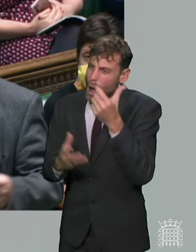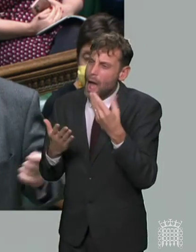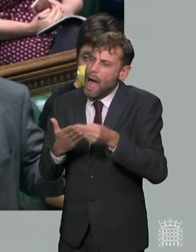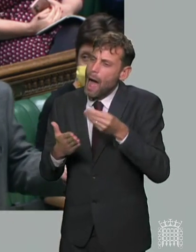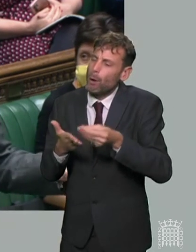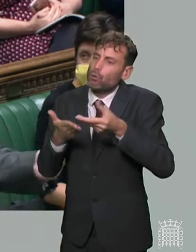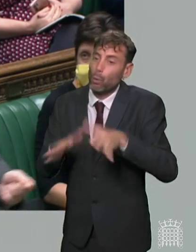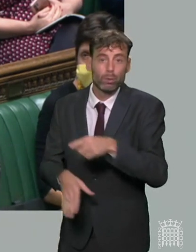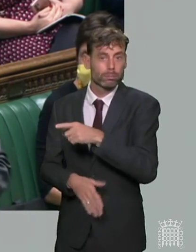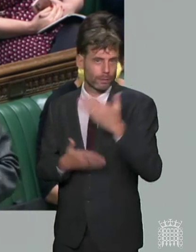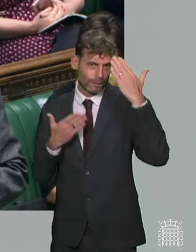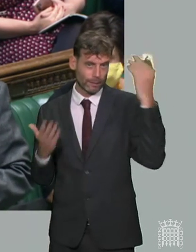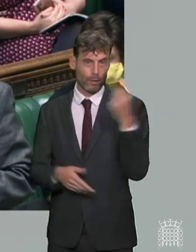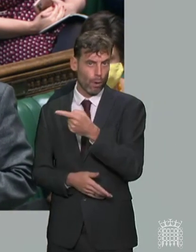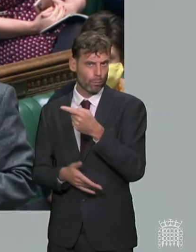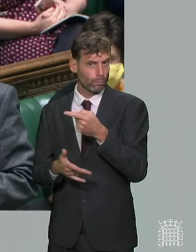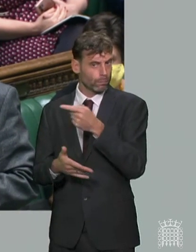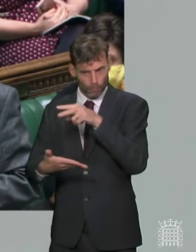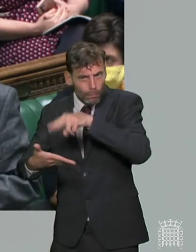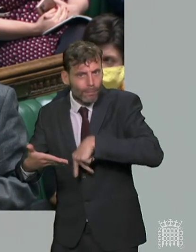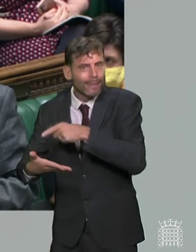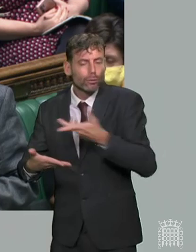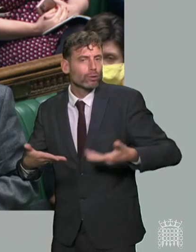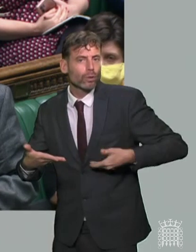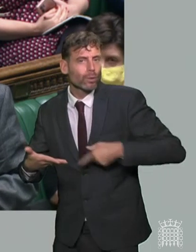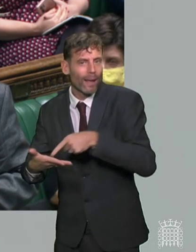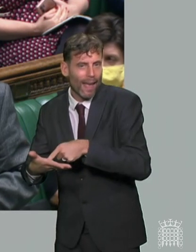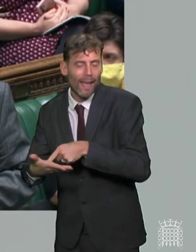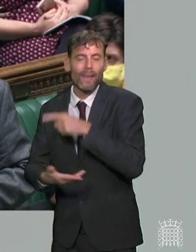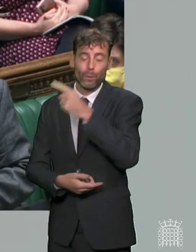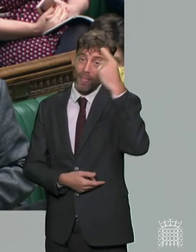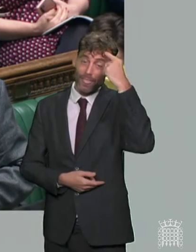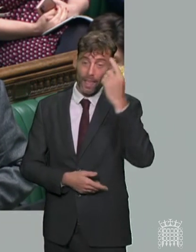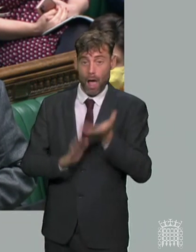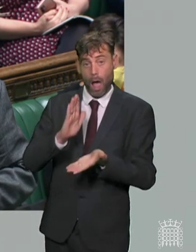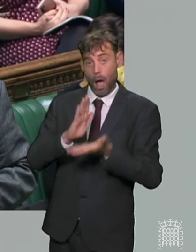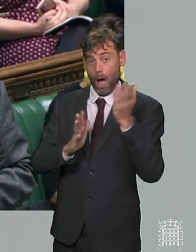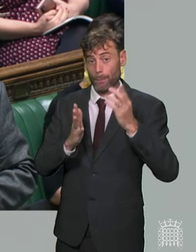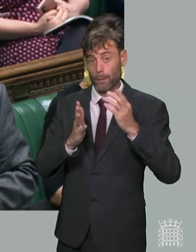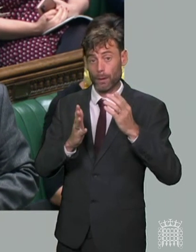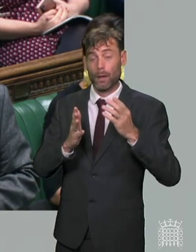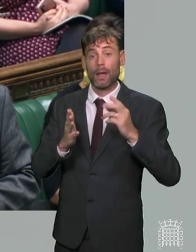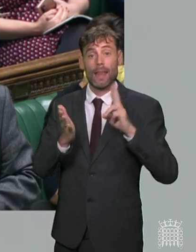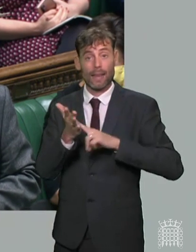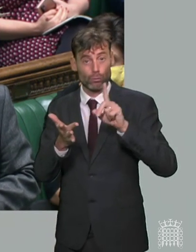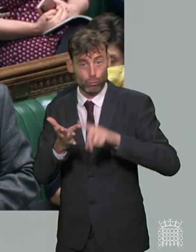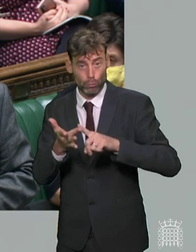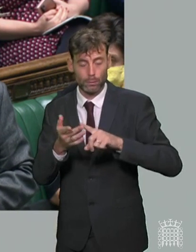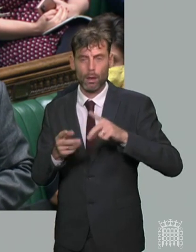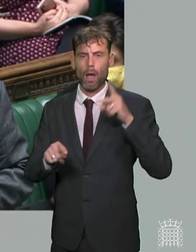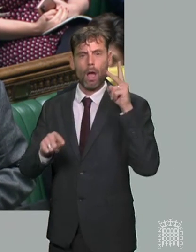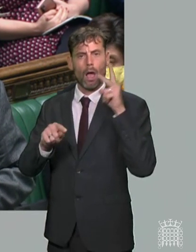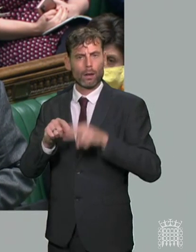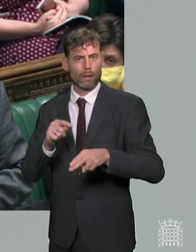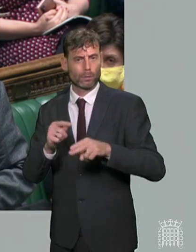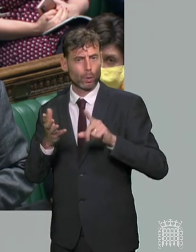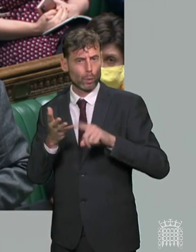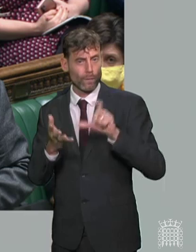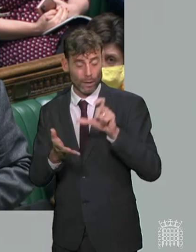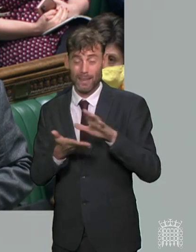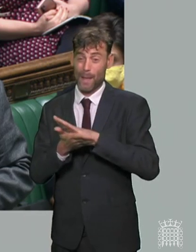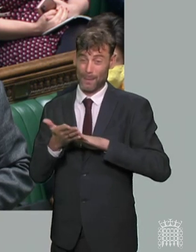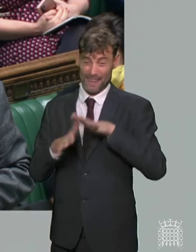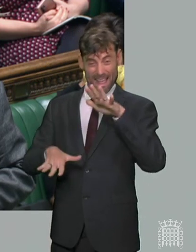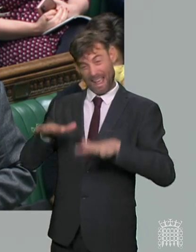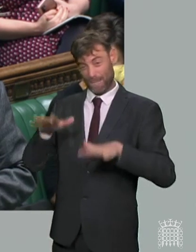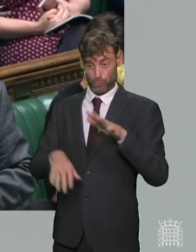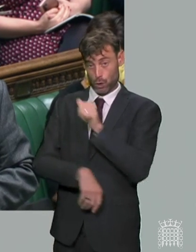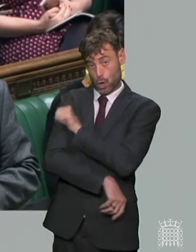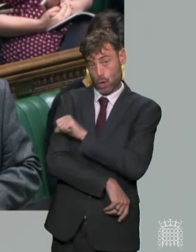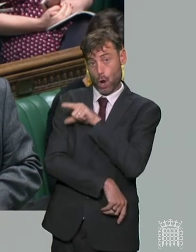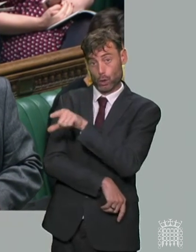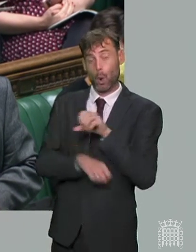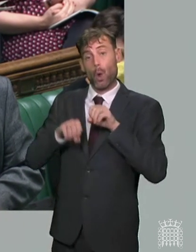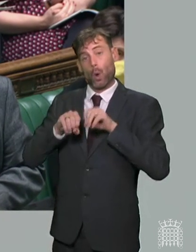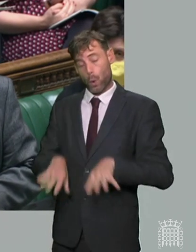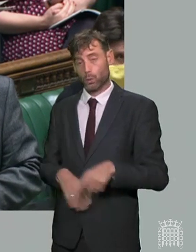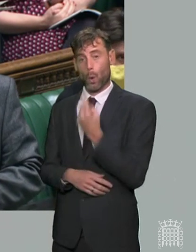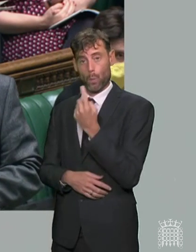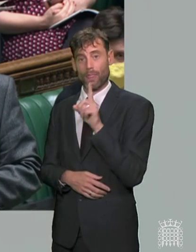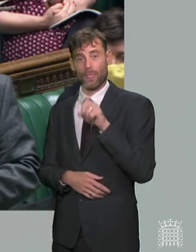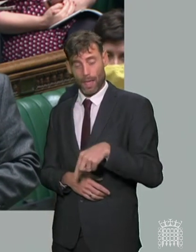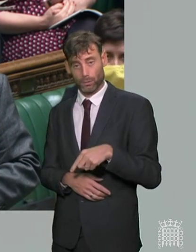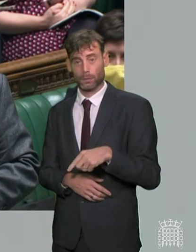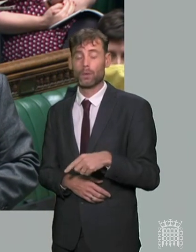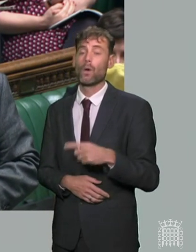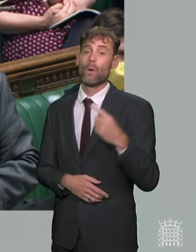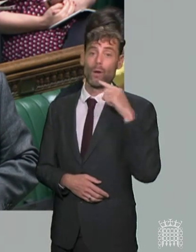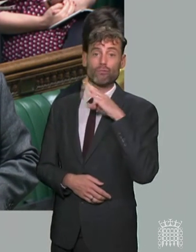When we take the cuts to universal credit and the increase in national insurance, the figure he was looking for is that the average nurse will lose £1,736.